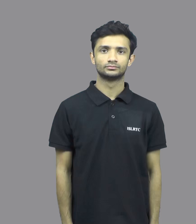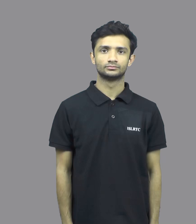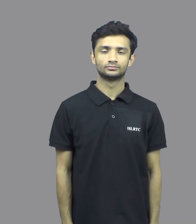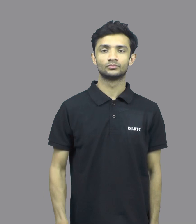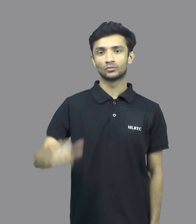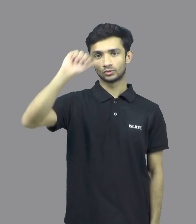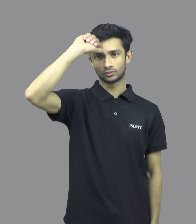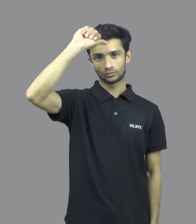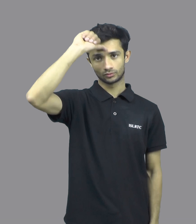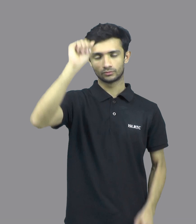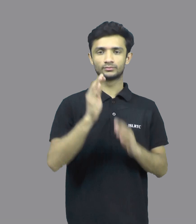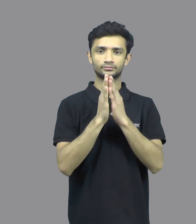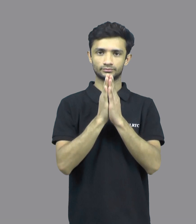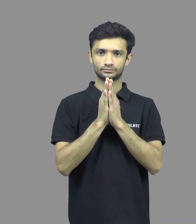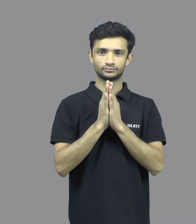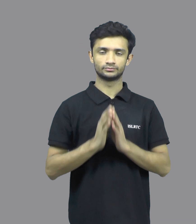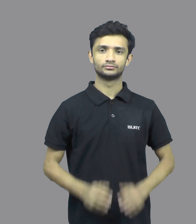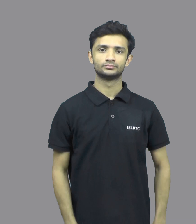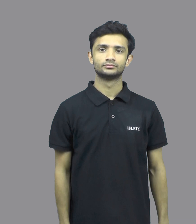Hinduism